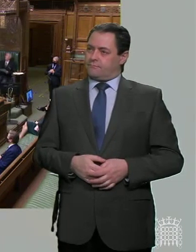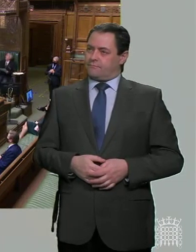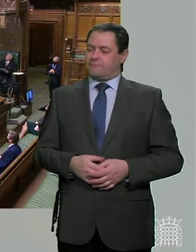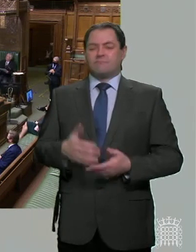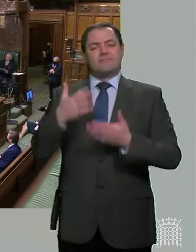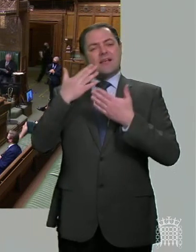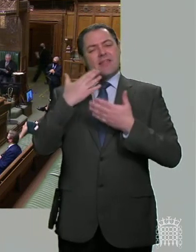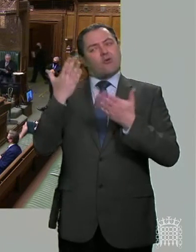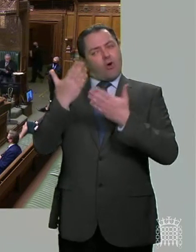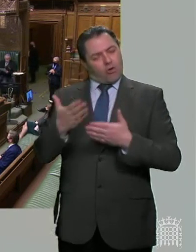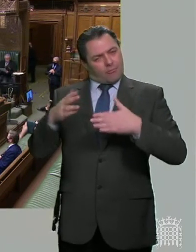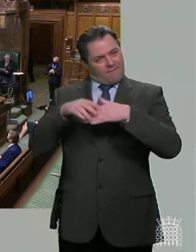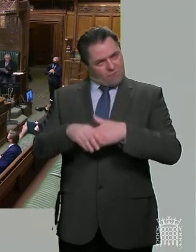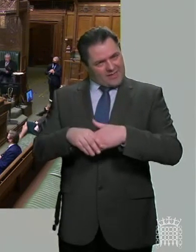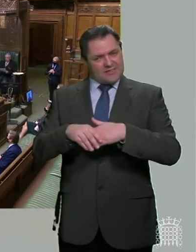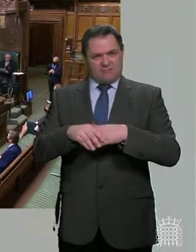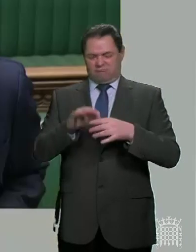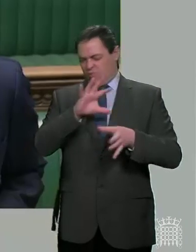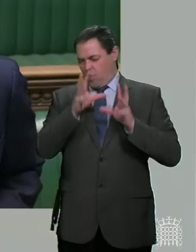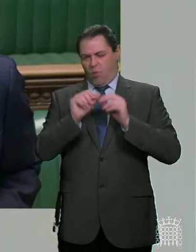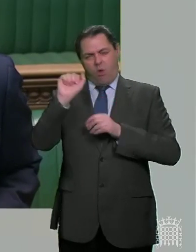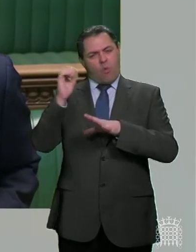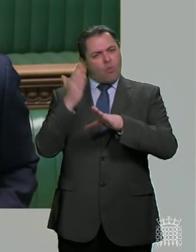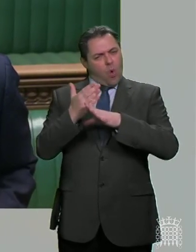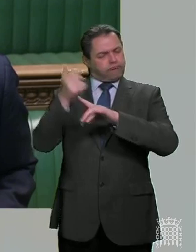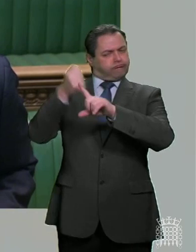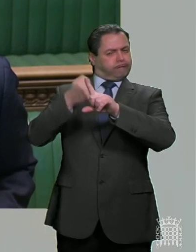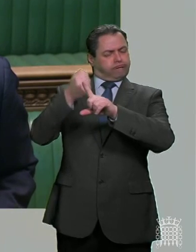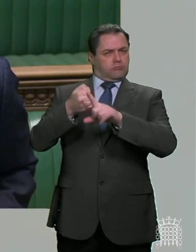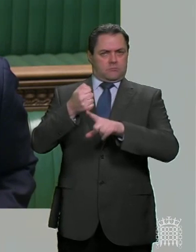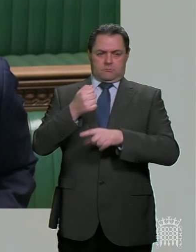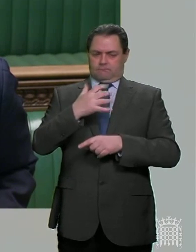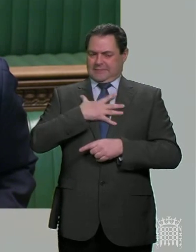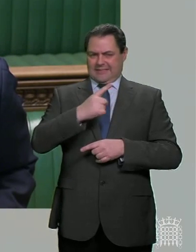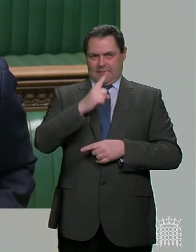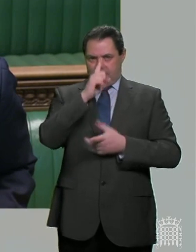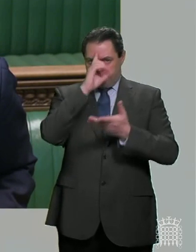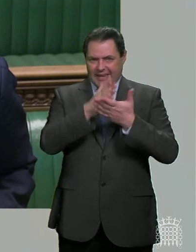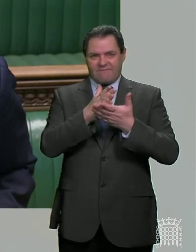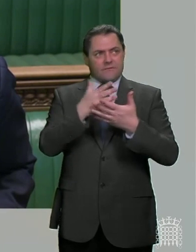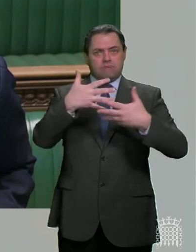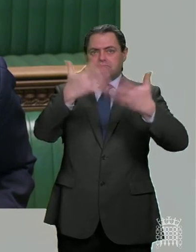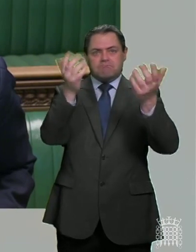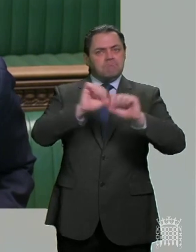I thank my honourable Friend very much for everything she is doing to campaign for freedom of religion and belief.